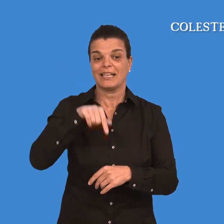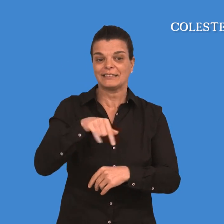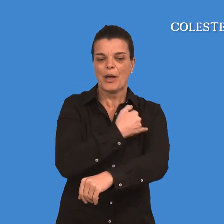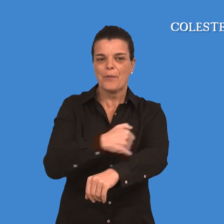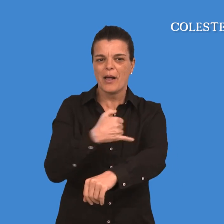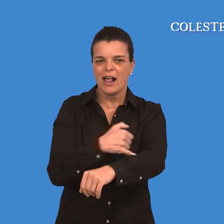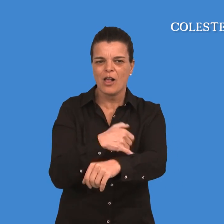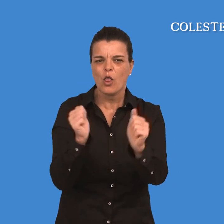vena